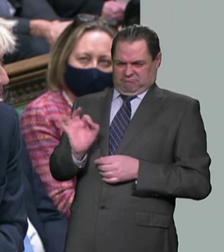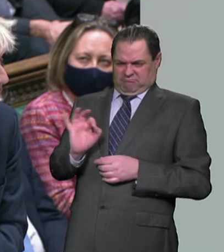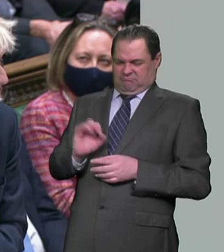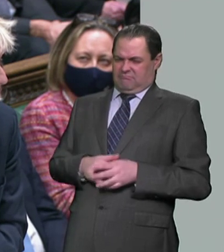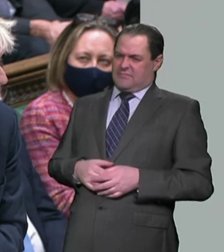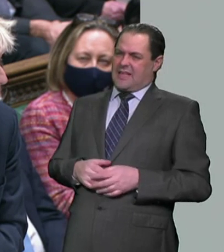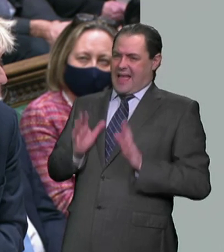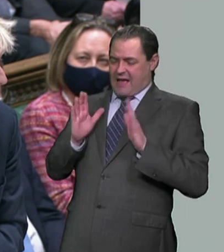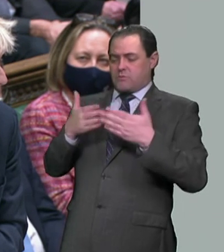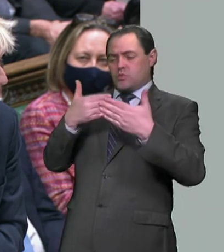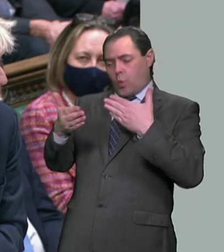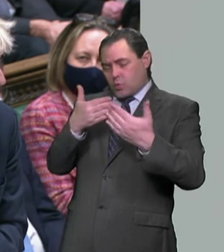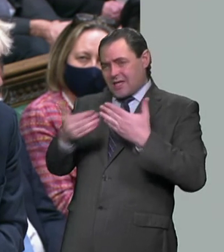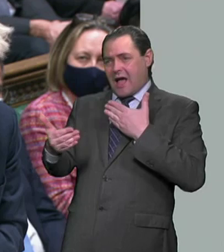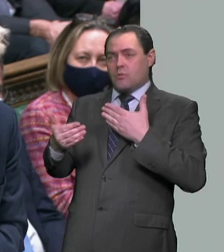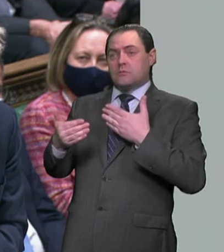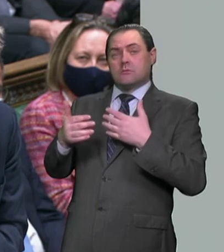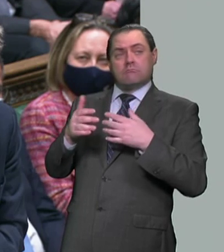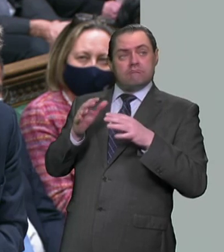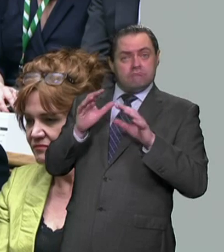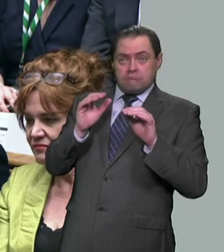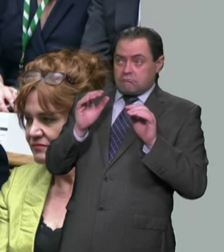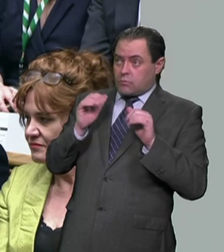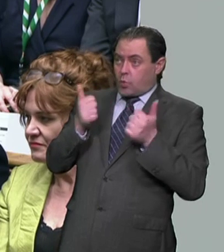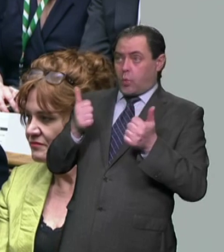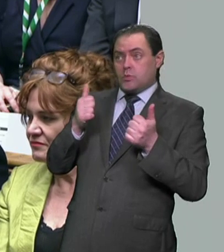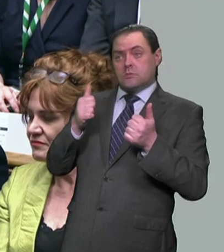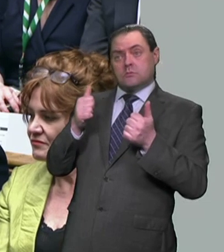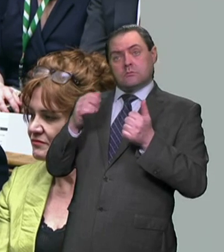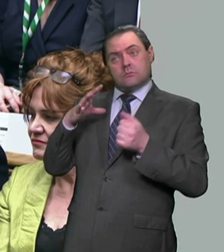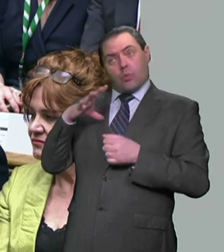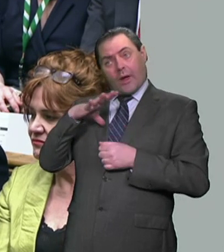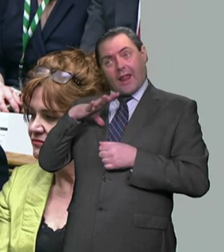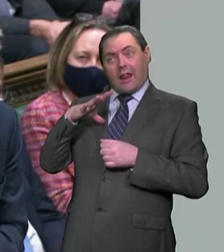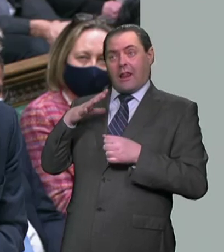We must fix it, and with good will and common sense I believe we can.